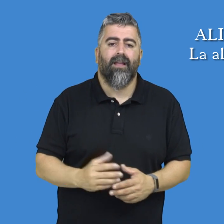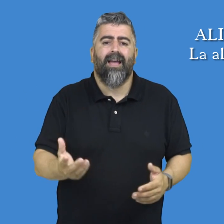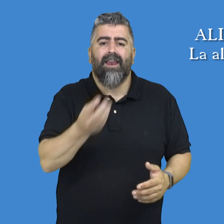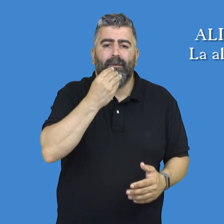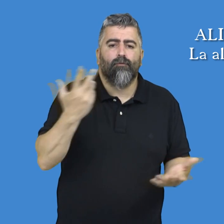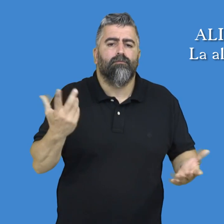comer